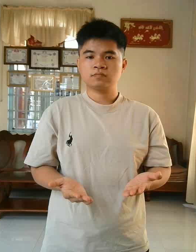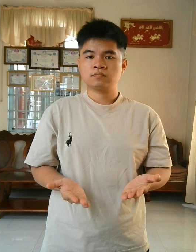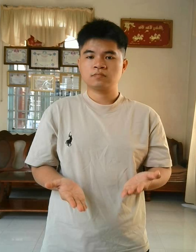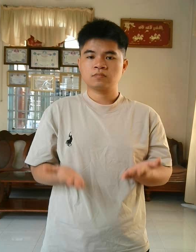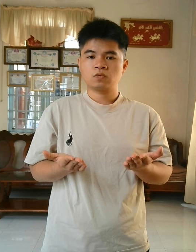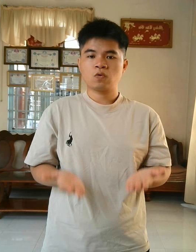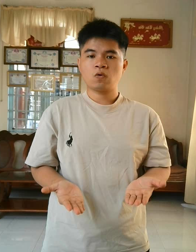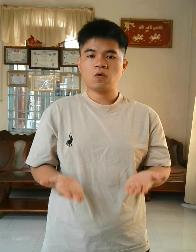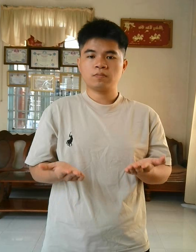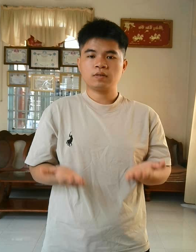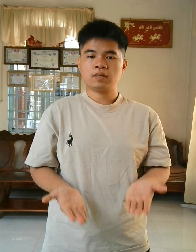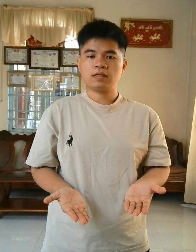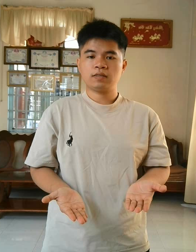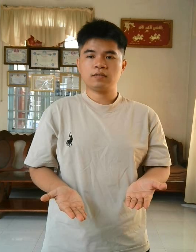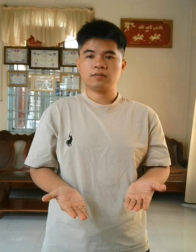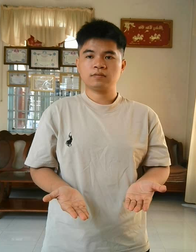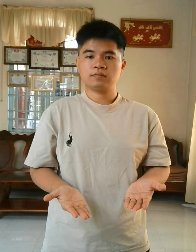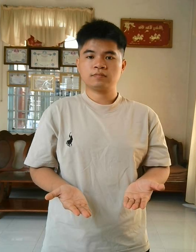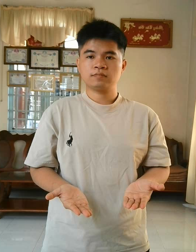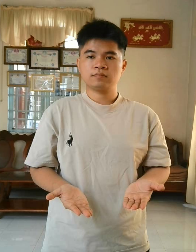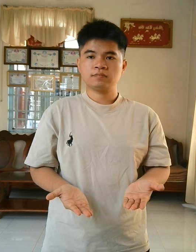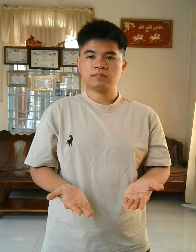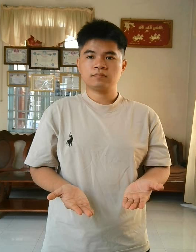hom nay